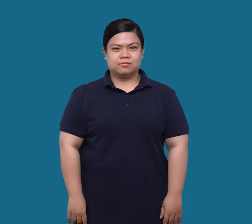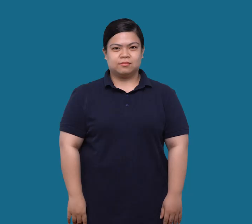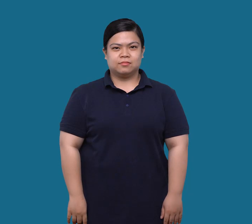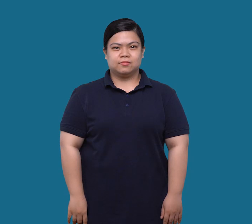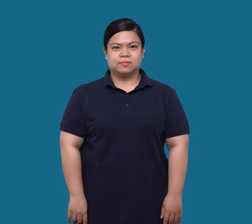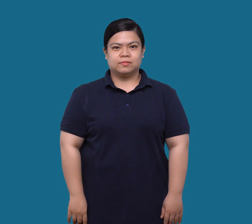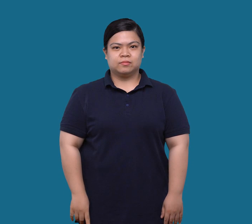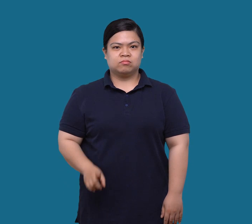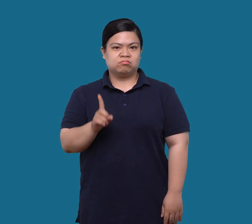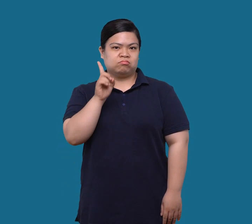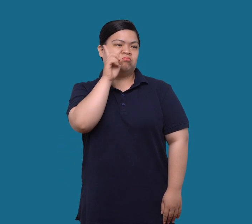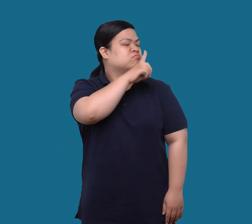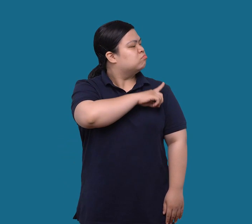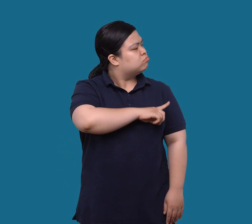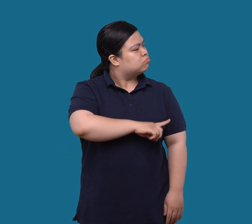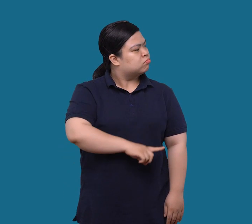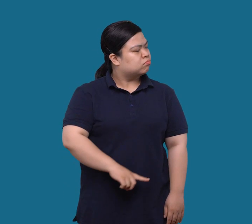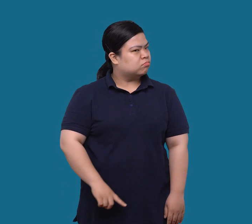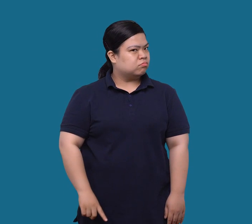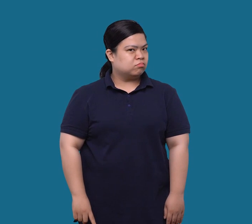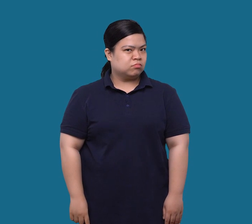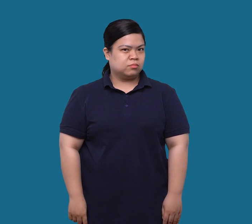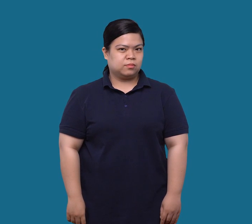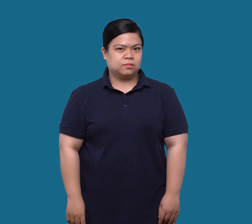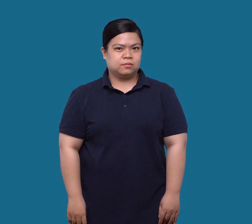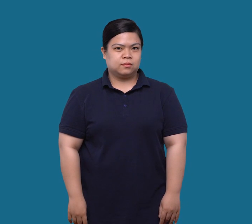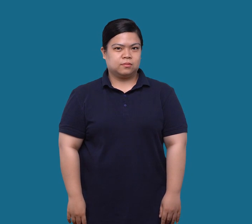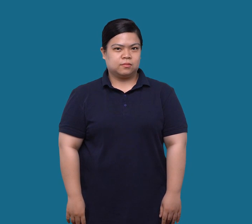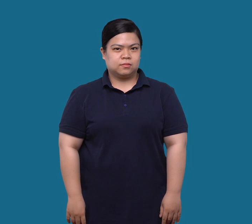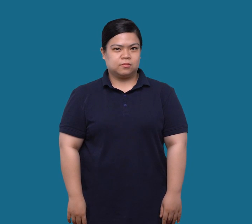dỗi